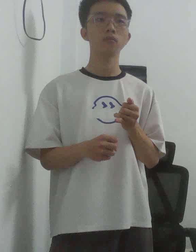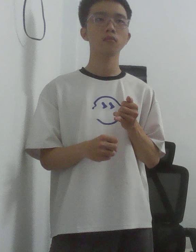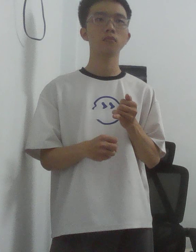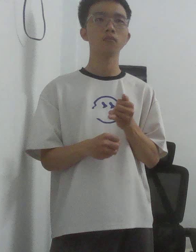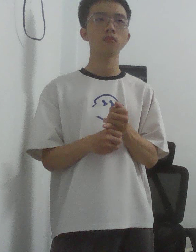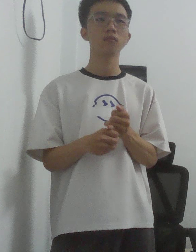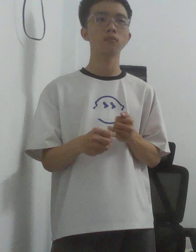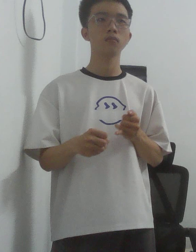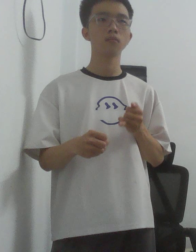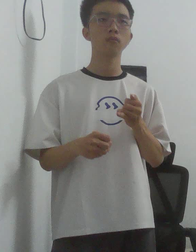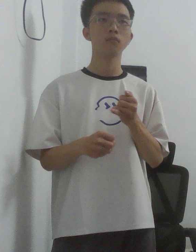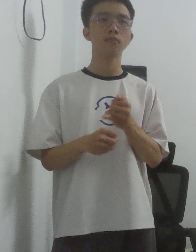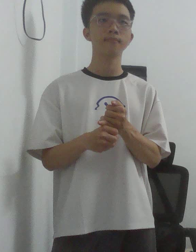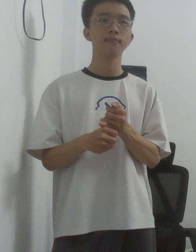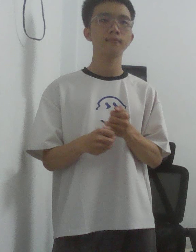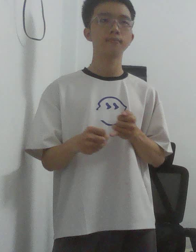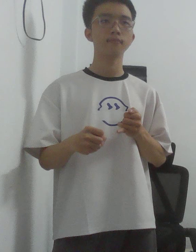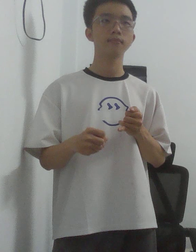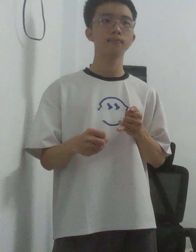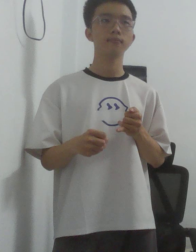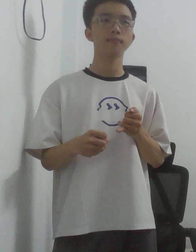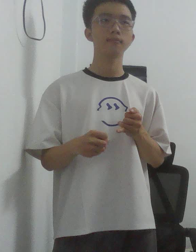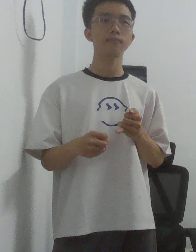cuoi nam